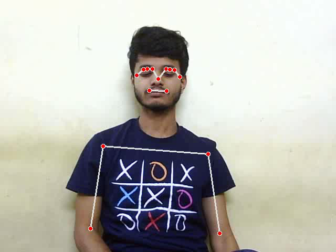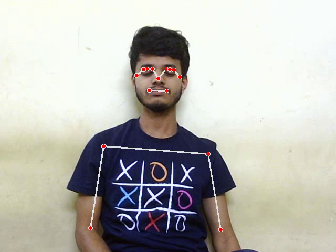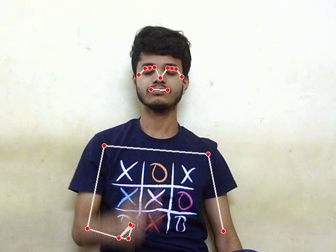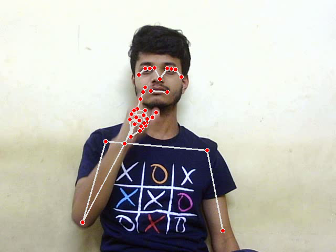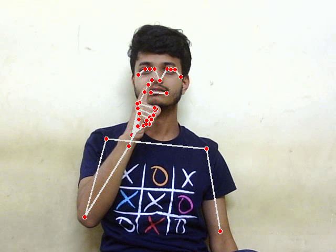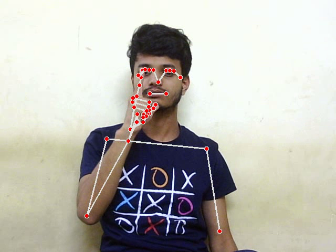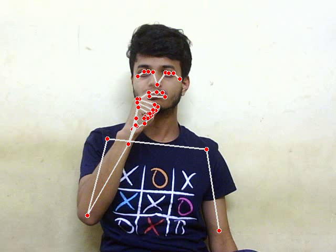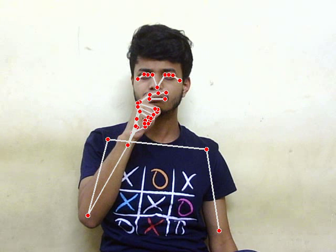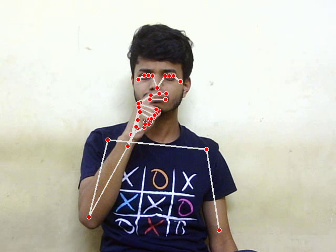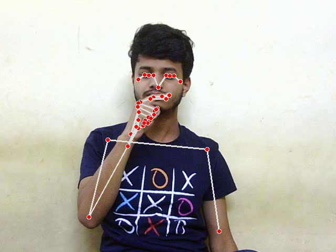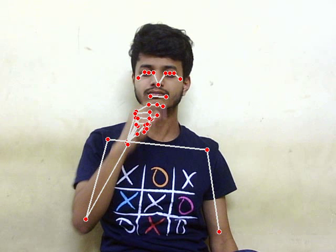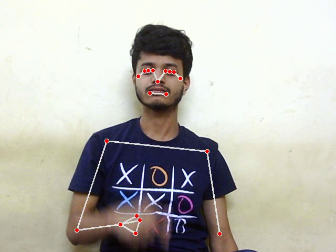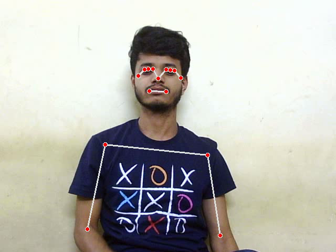who